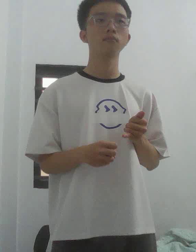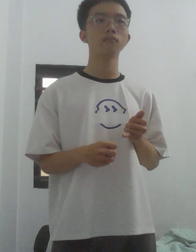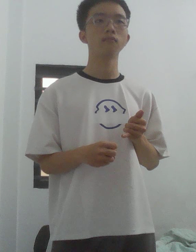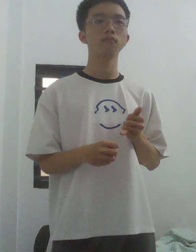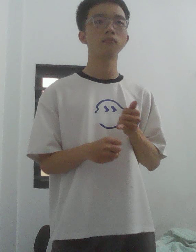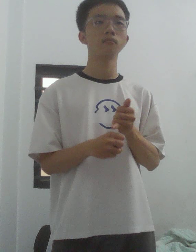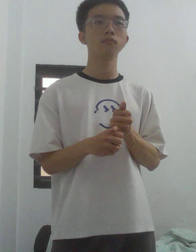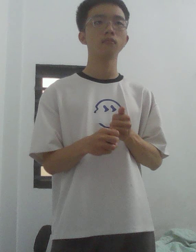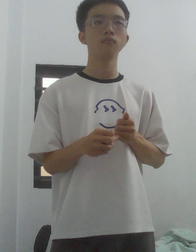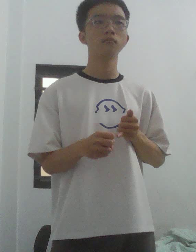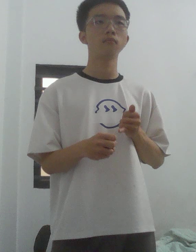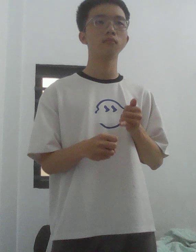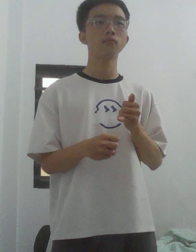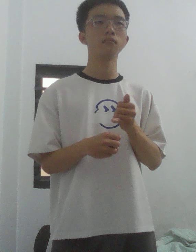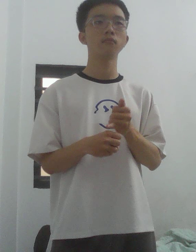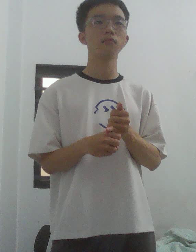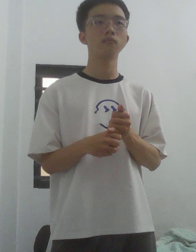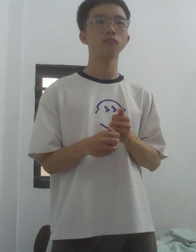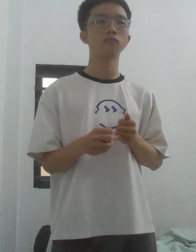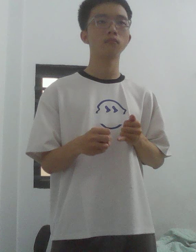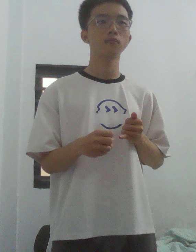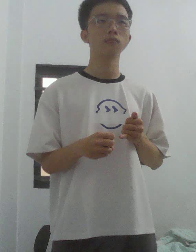cuoi nam